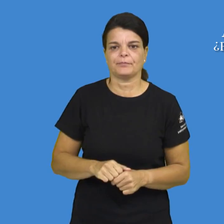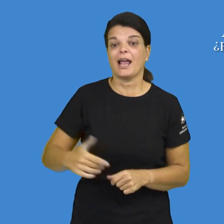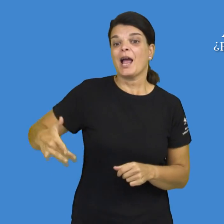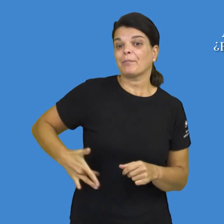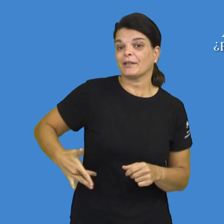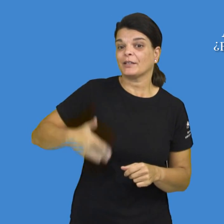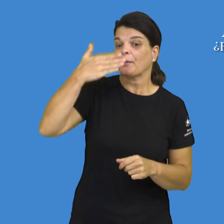hígado